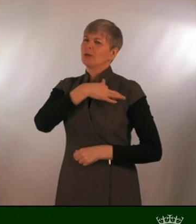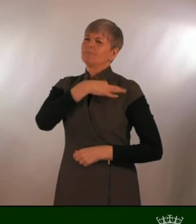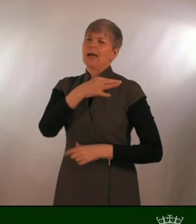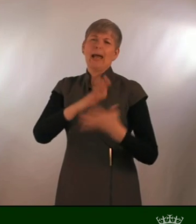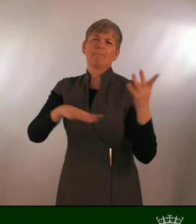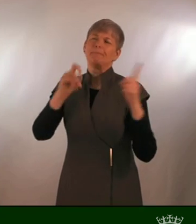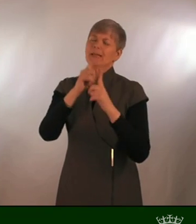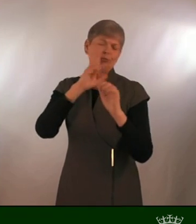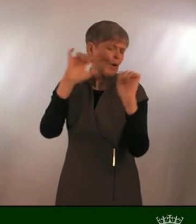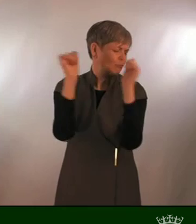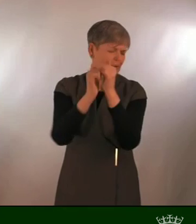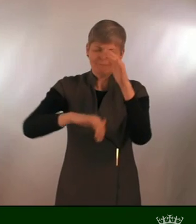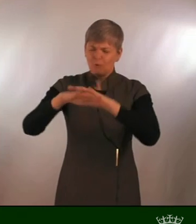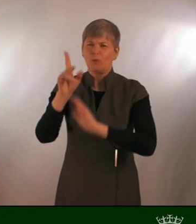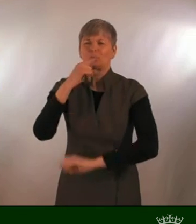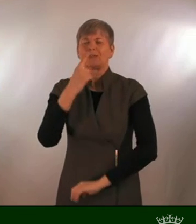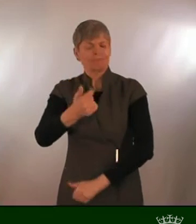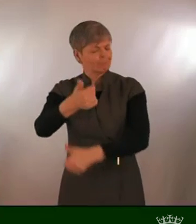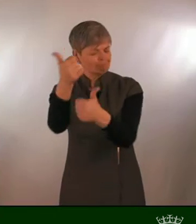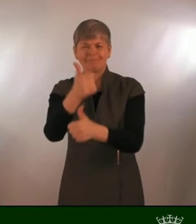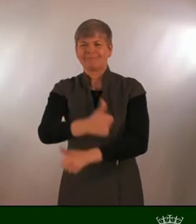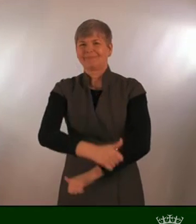I agree entirely with what my honourable Friend said.